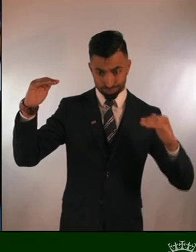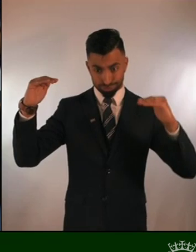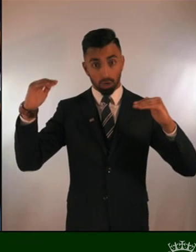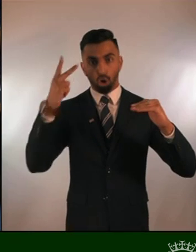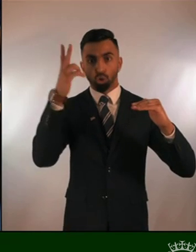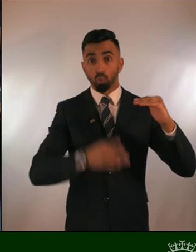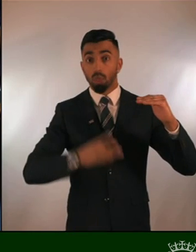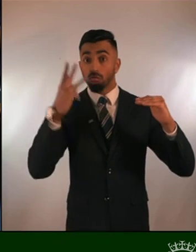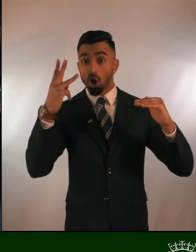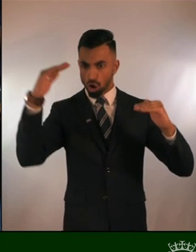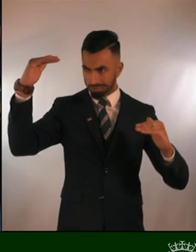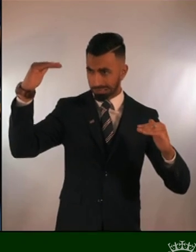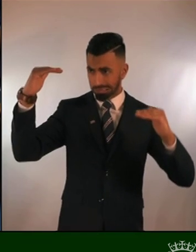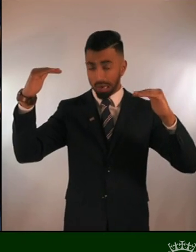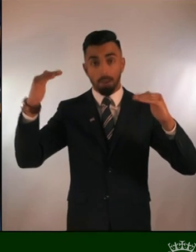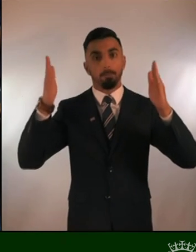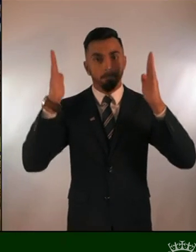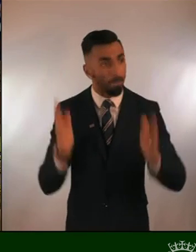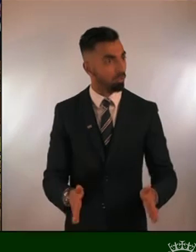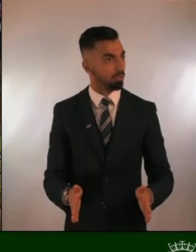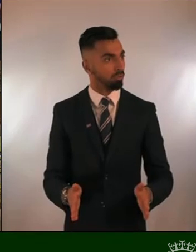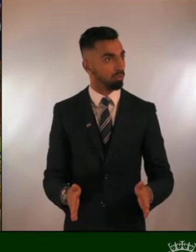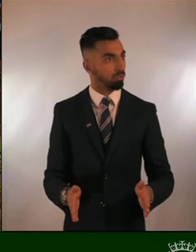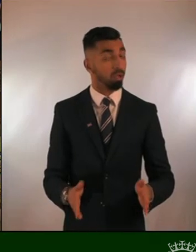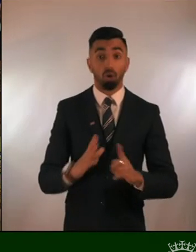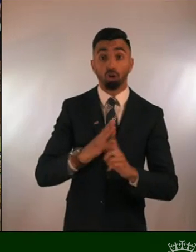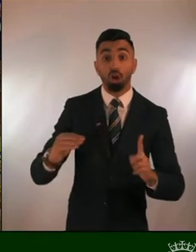We promised to end low pay. We are getting it done.